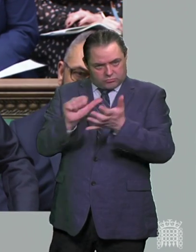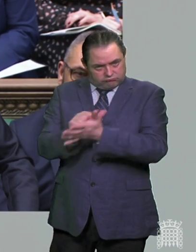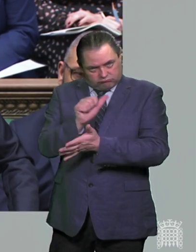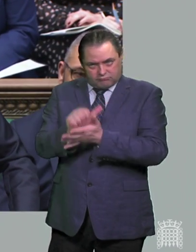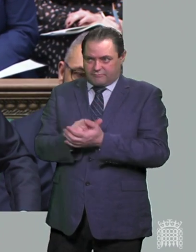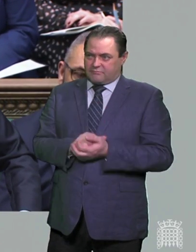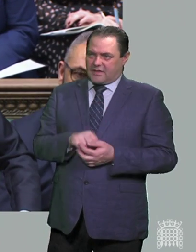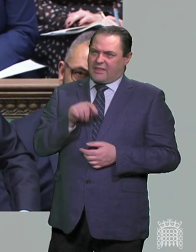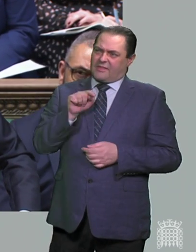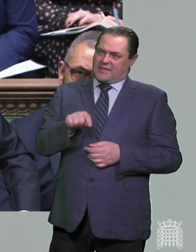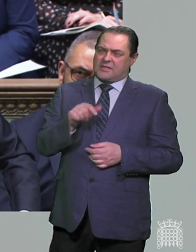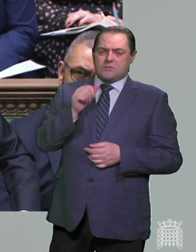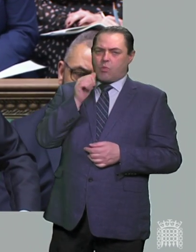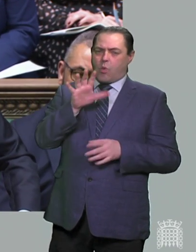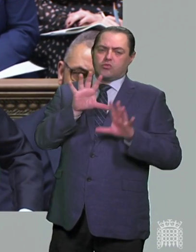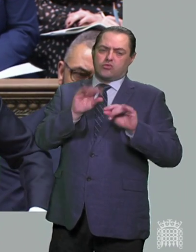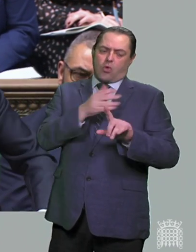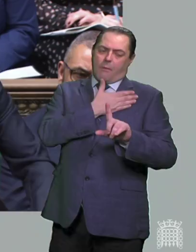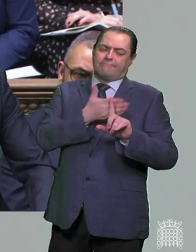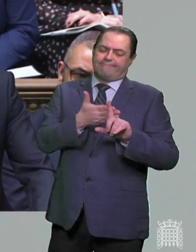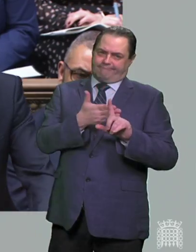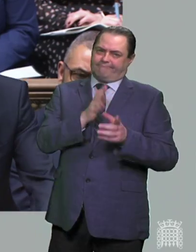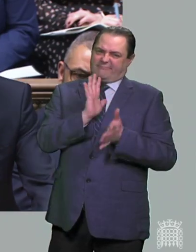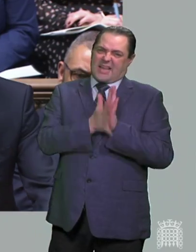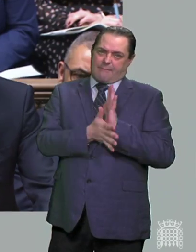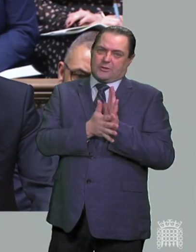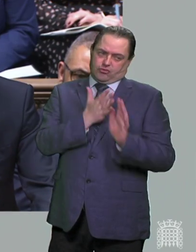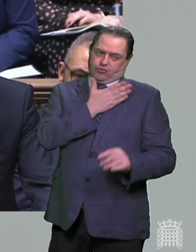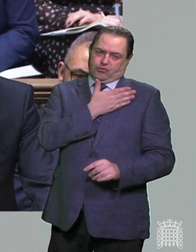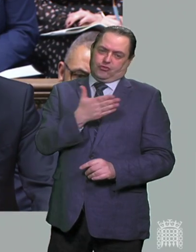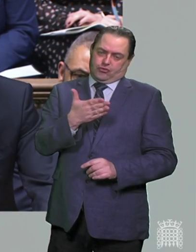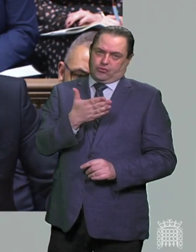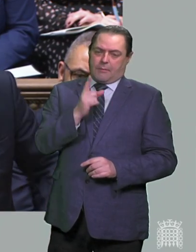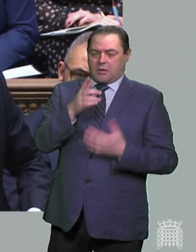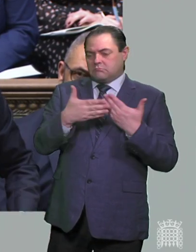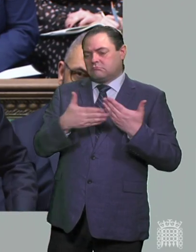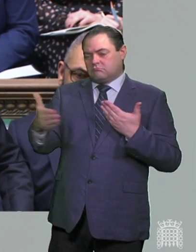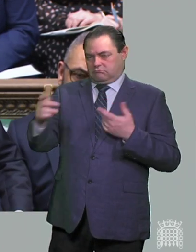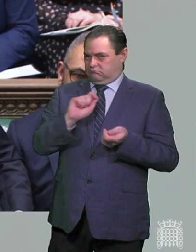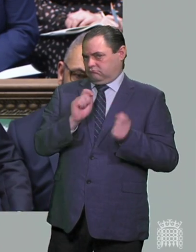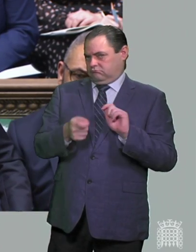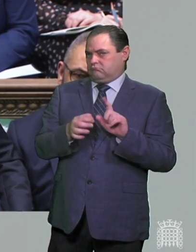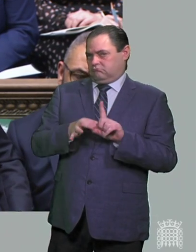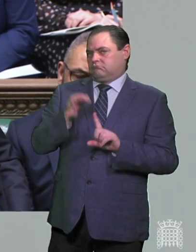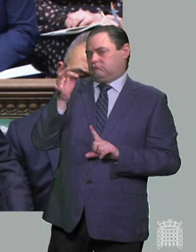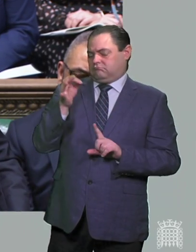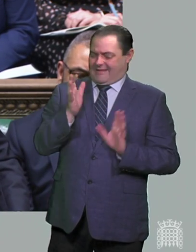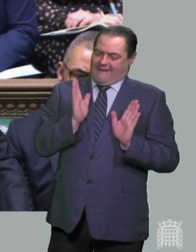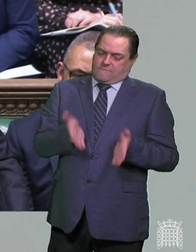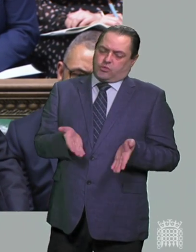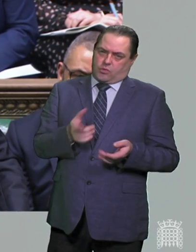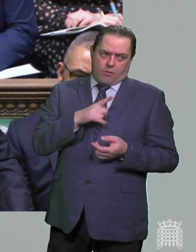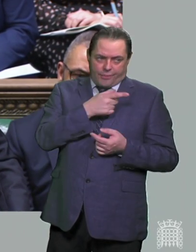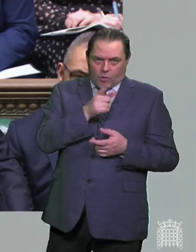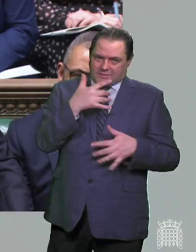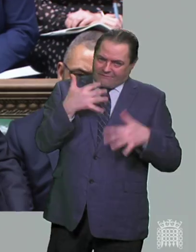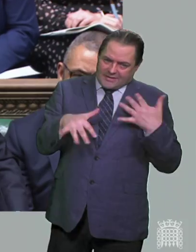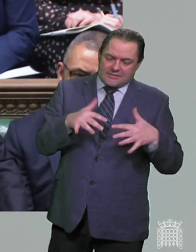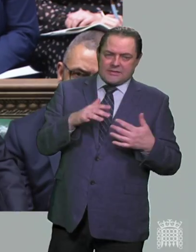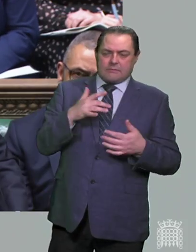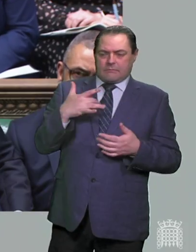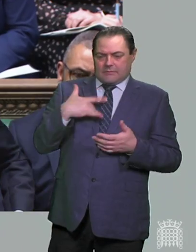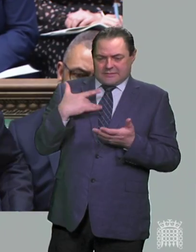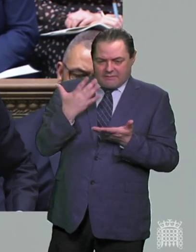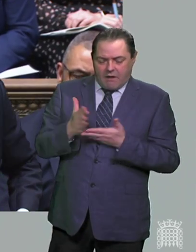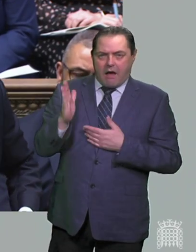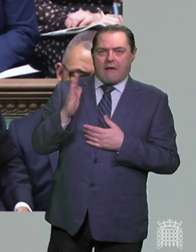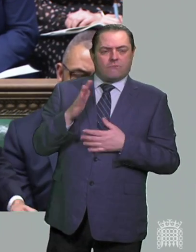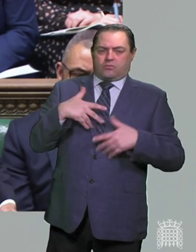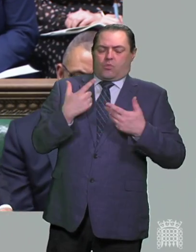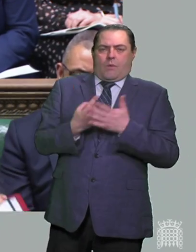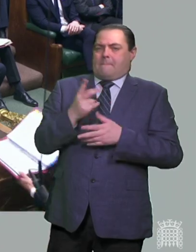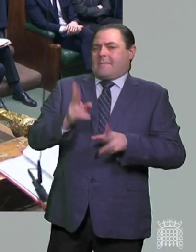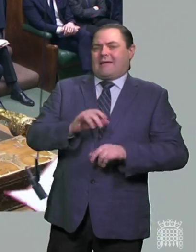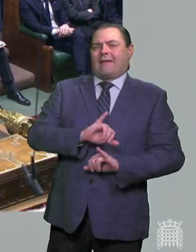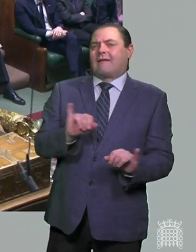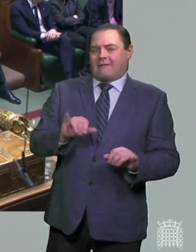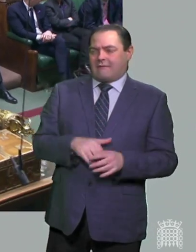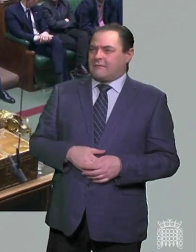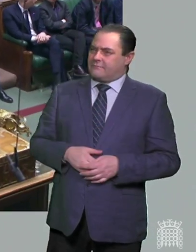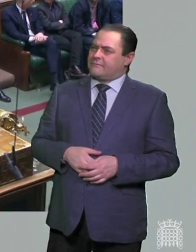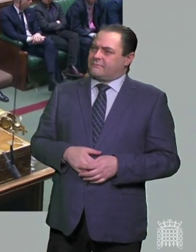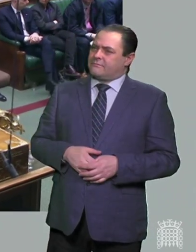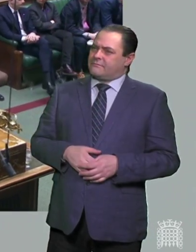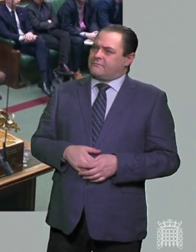These steps will of course not undo the terrible damage done previously, but we owe this action and more to the victims and survivors to ensure that such tragedies never happen again.